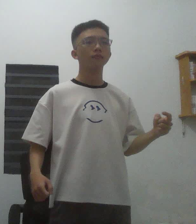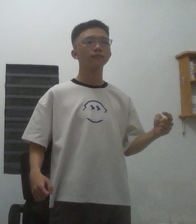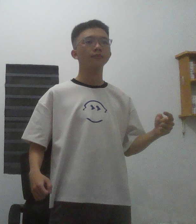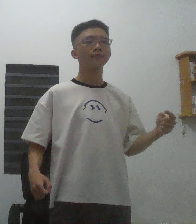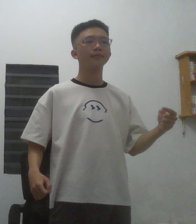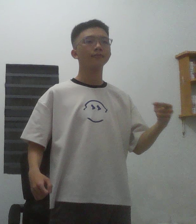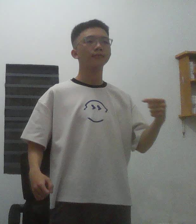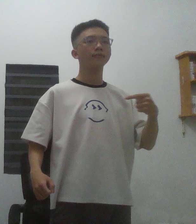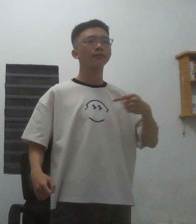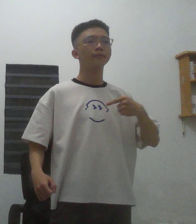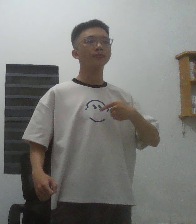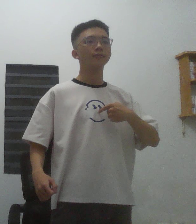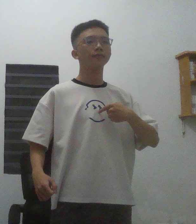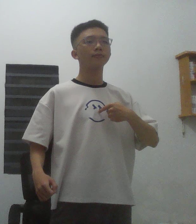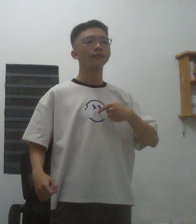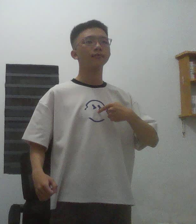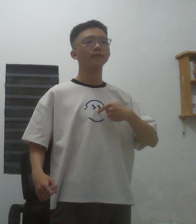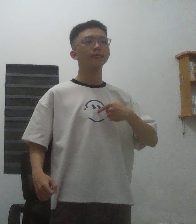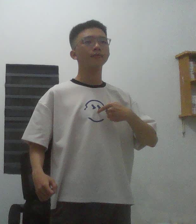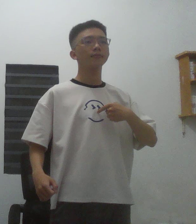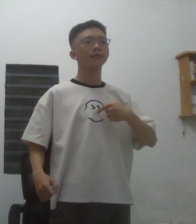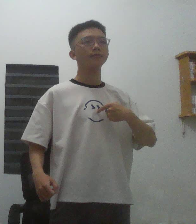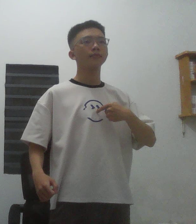toi